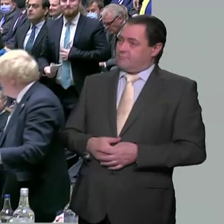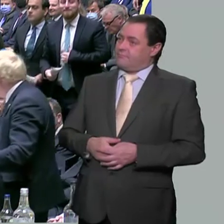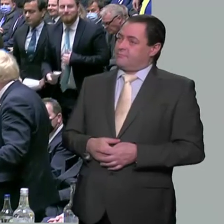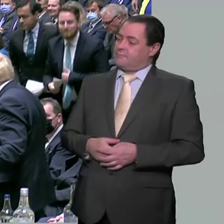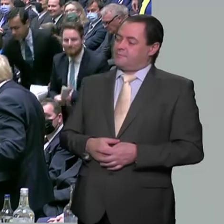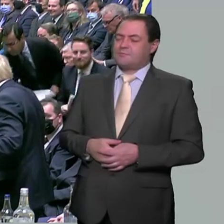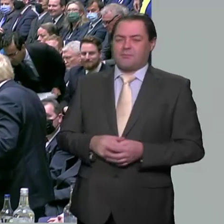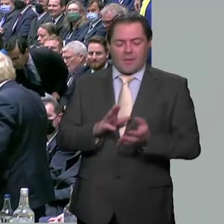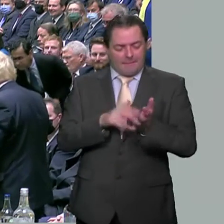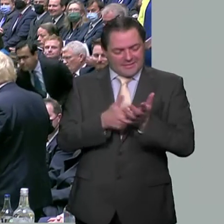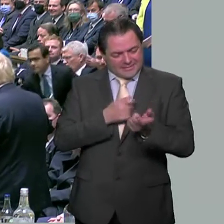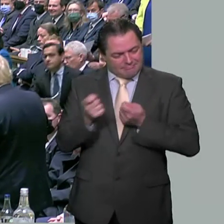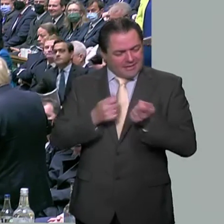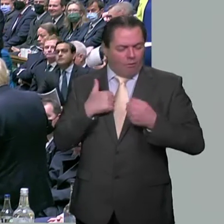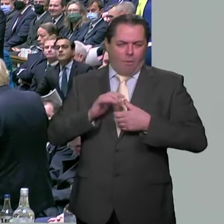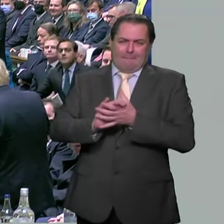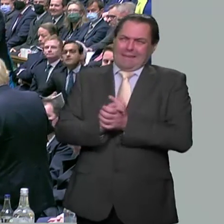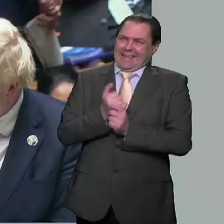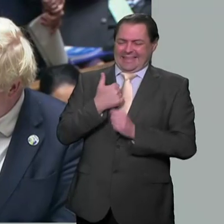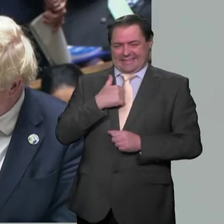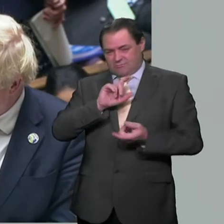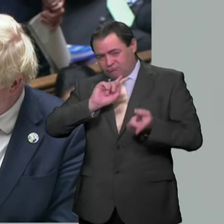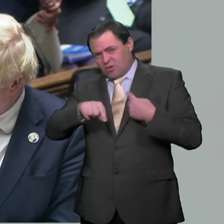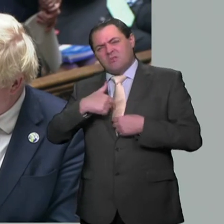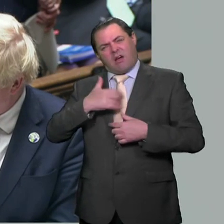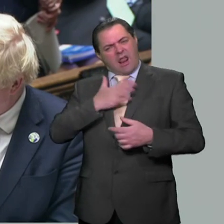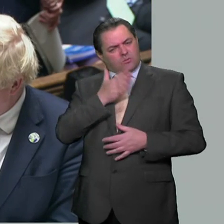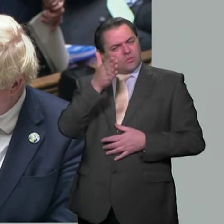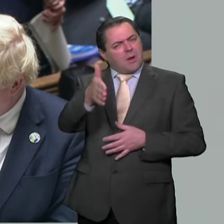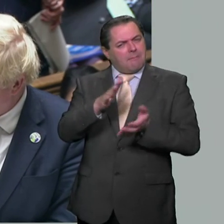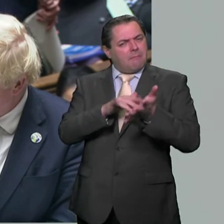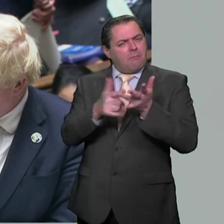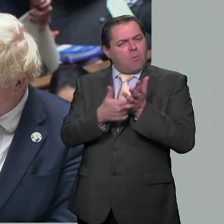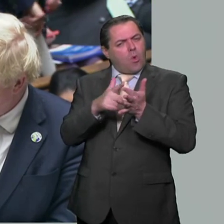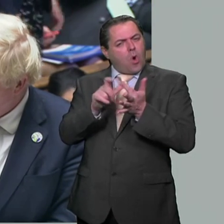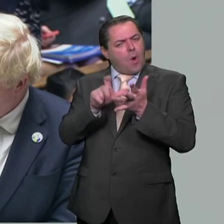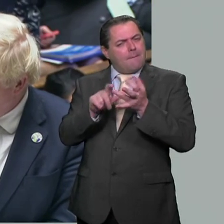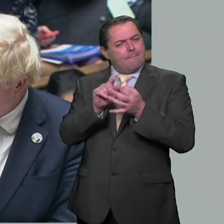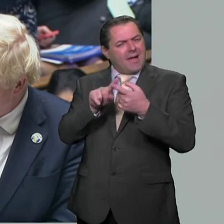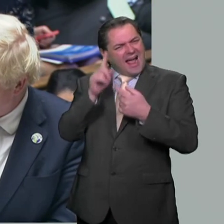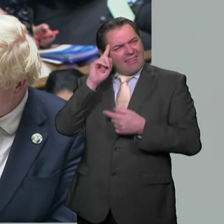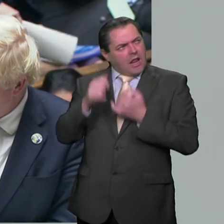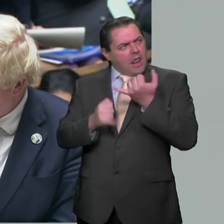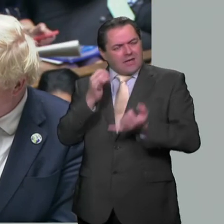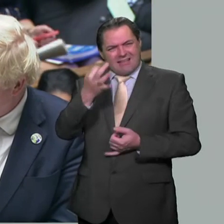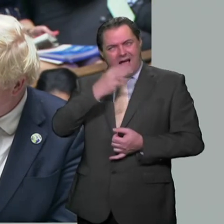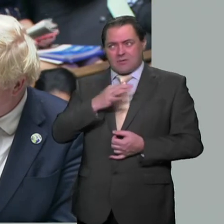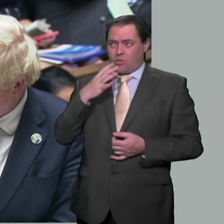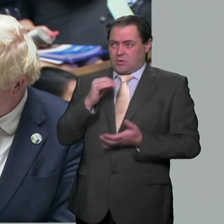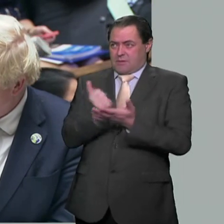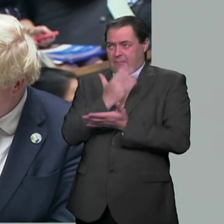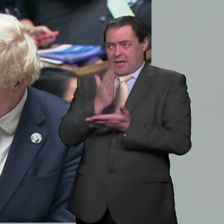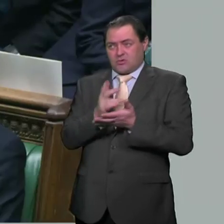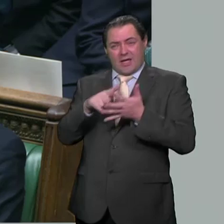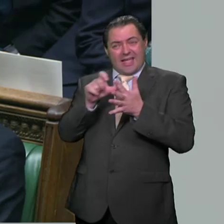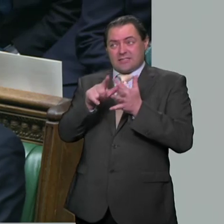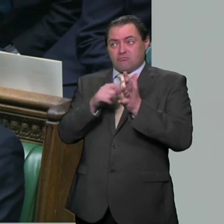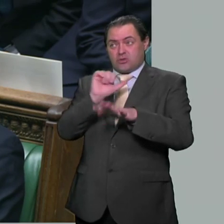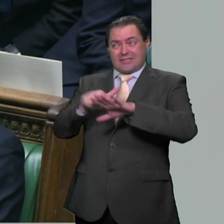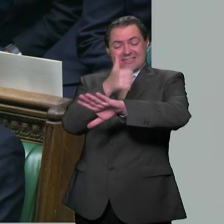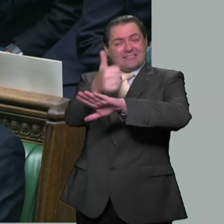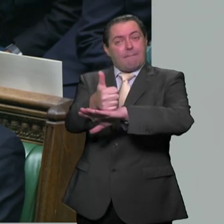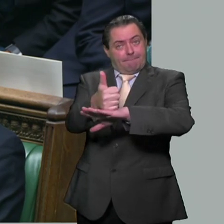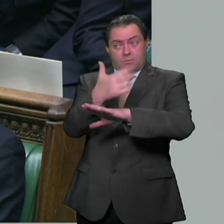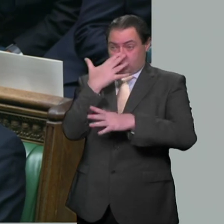I am delighted to respond in the affirmative to my honourable Friend, because the last time he asked me about this it was to ensure that we got an Eden Project in Morecambe.